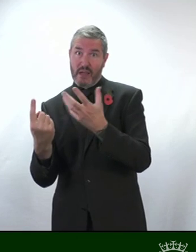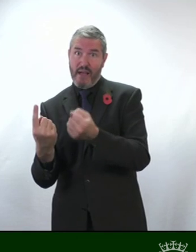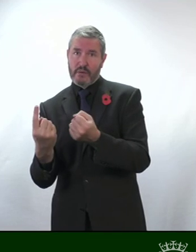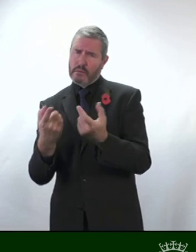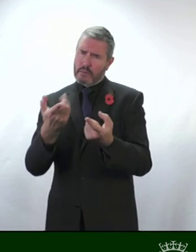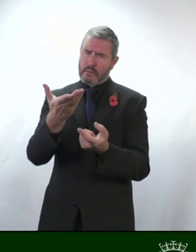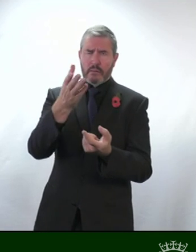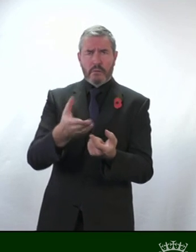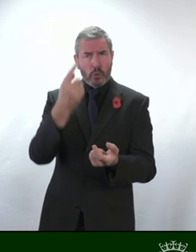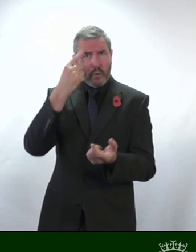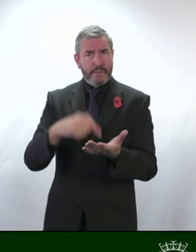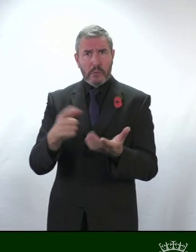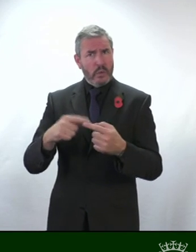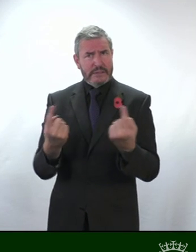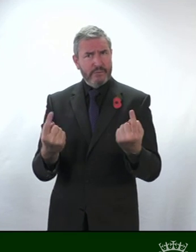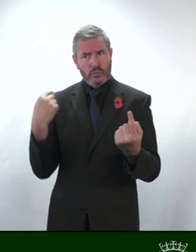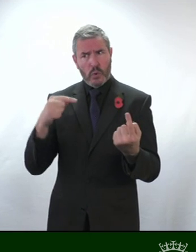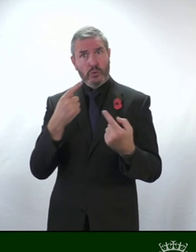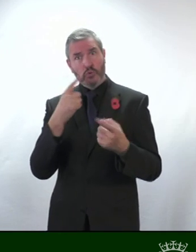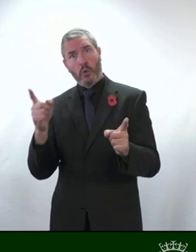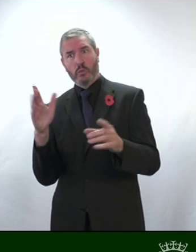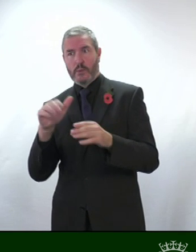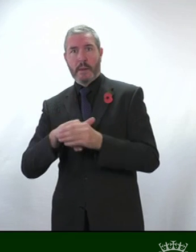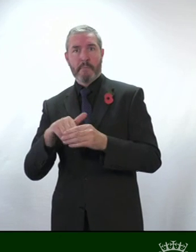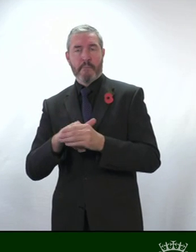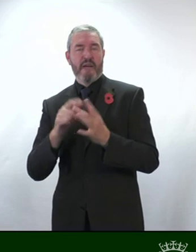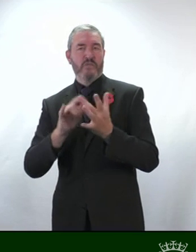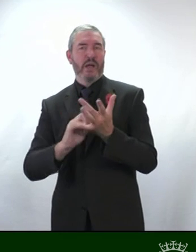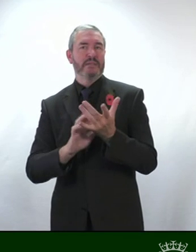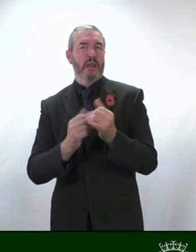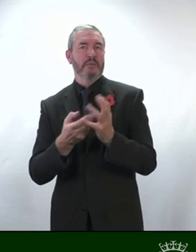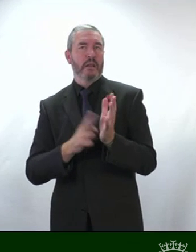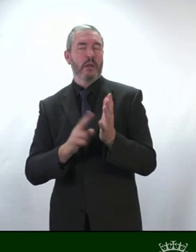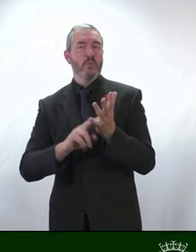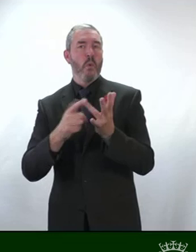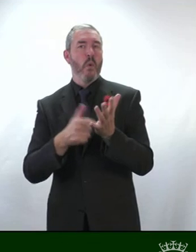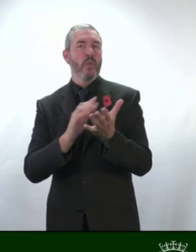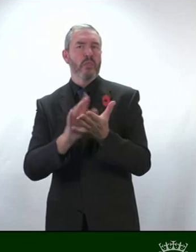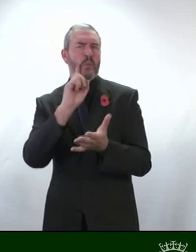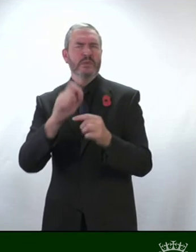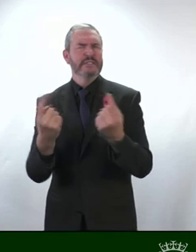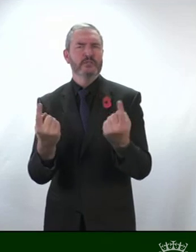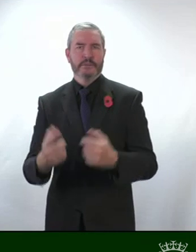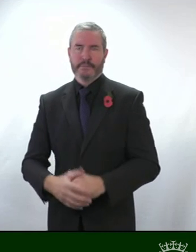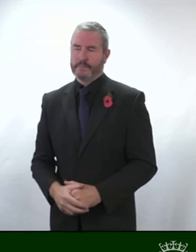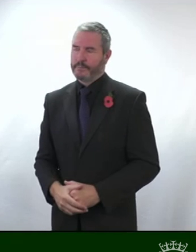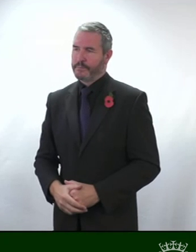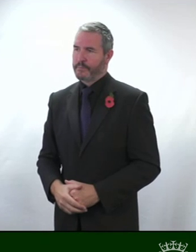Does my right hon. Friend believe that they are any different from those the right hon. and learned Gentleman displayed when serving the right hon.